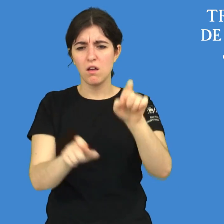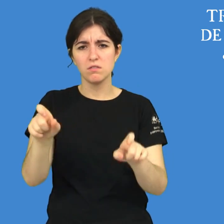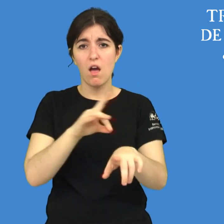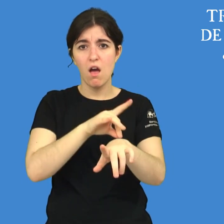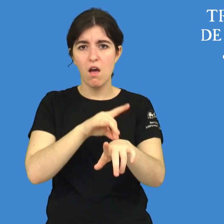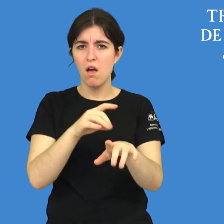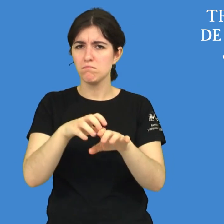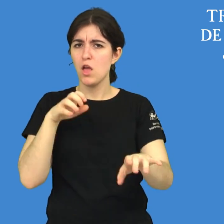enfermo